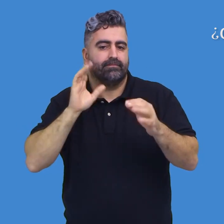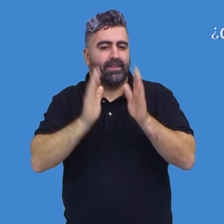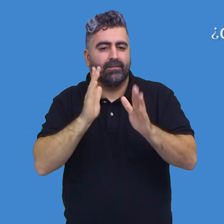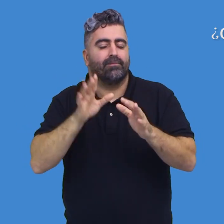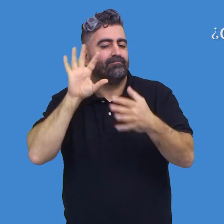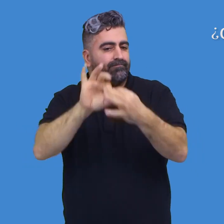terapia